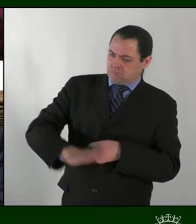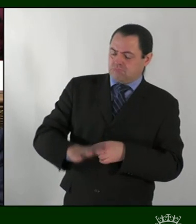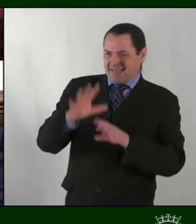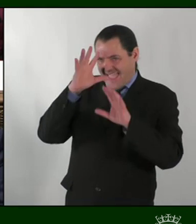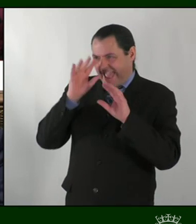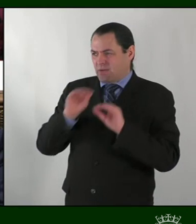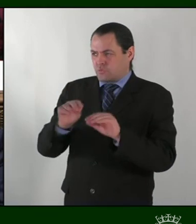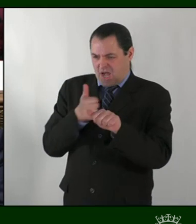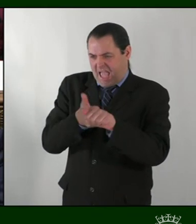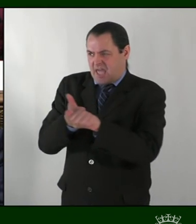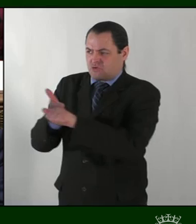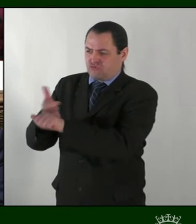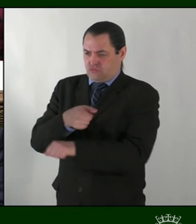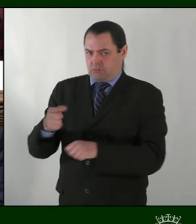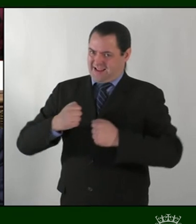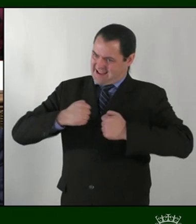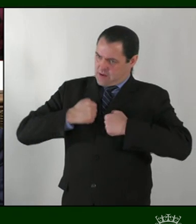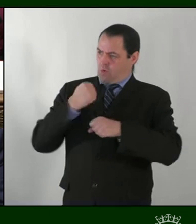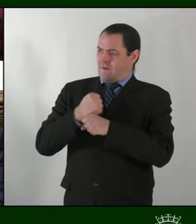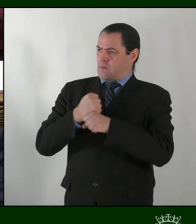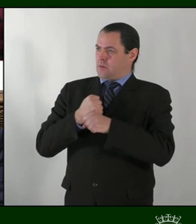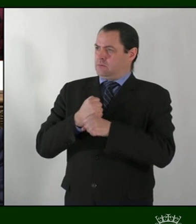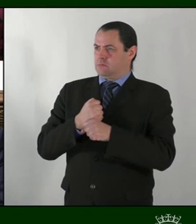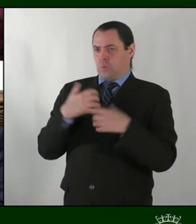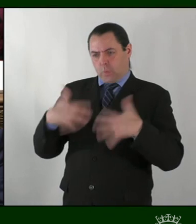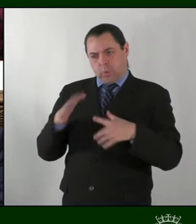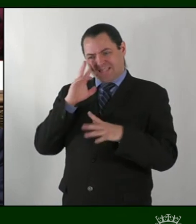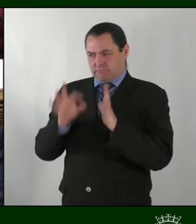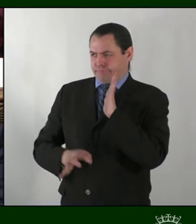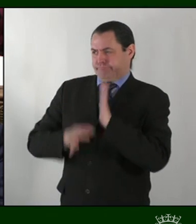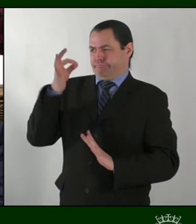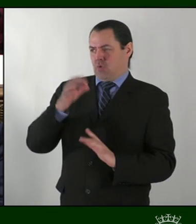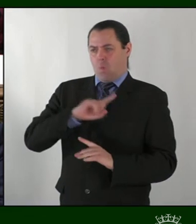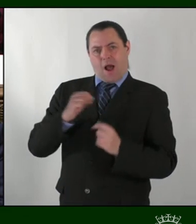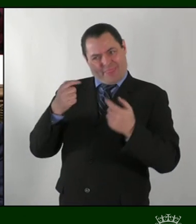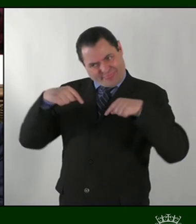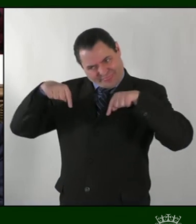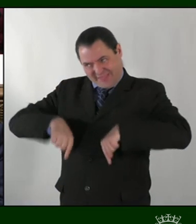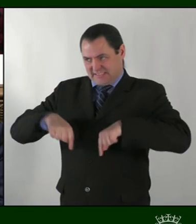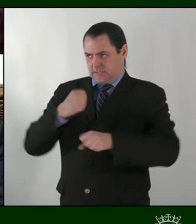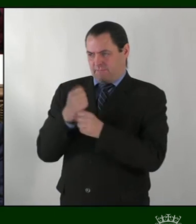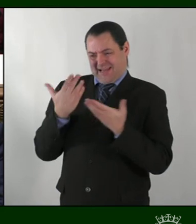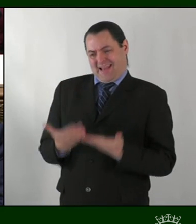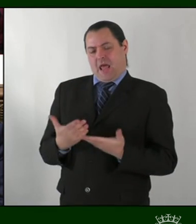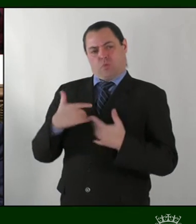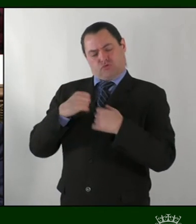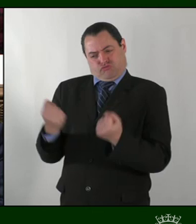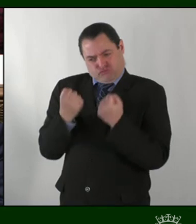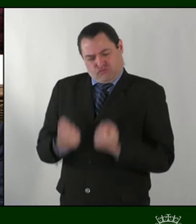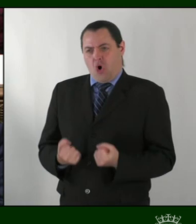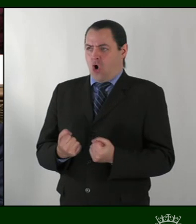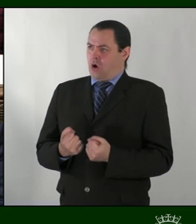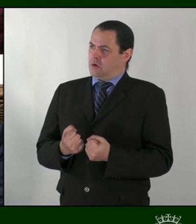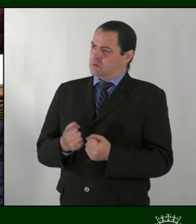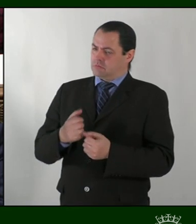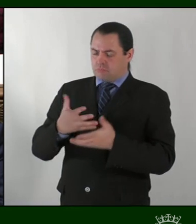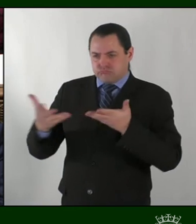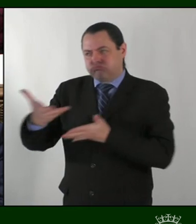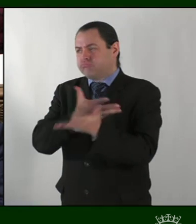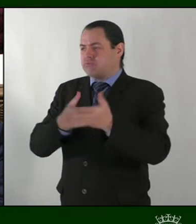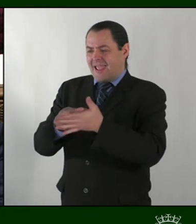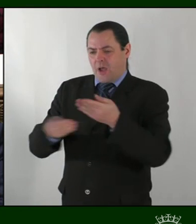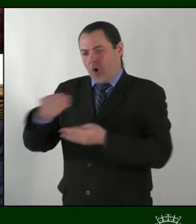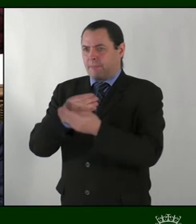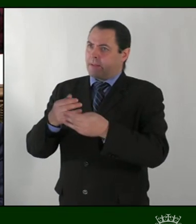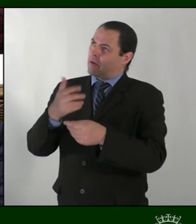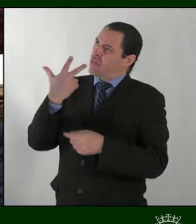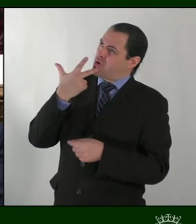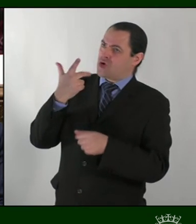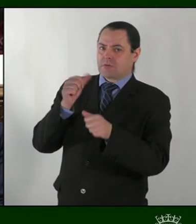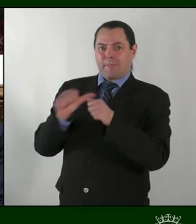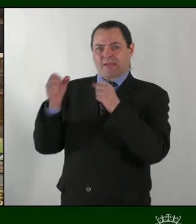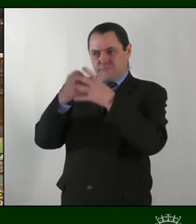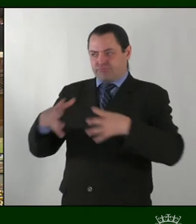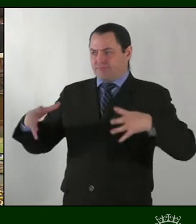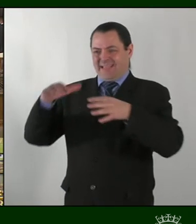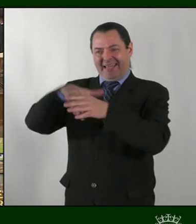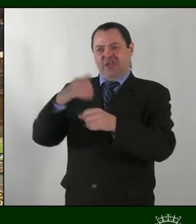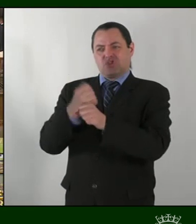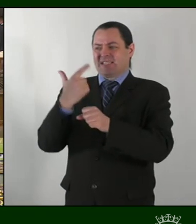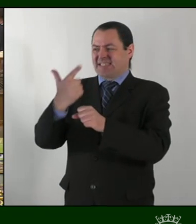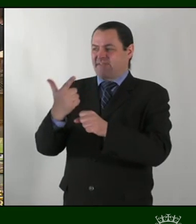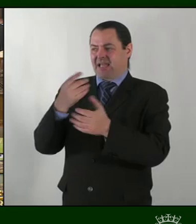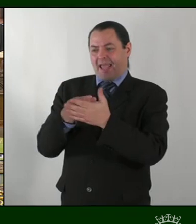It is under this Government that people will see the biggest improvements, because it is under this Government that we have a robust, strong, dynamic economy—the third fastest growing in the G7.